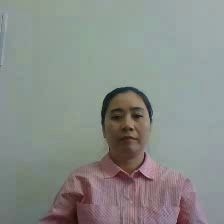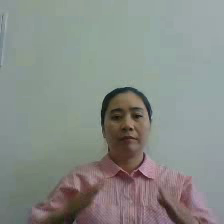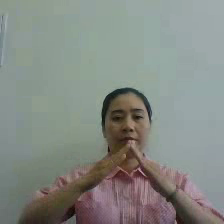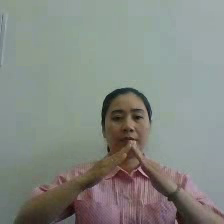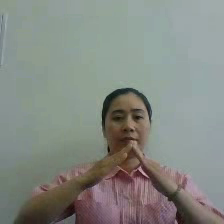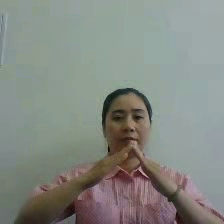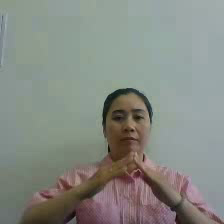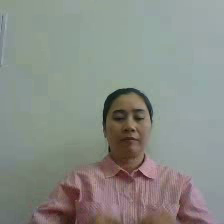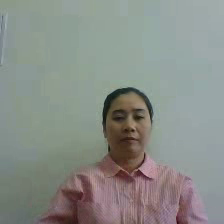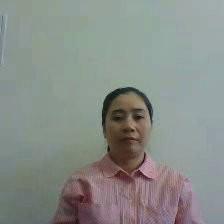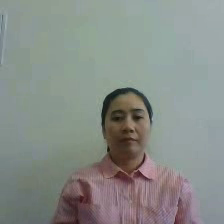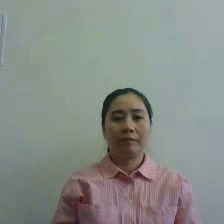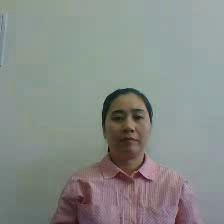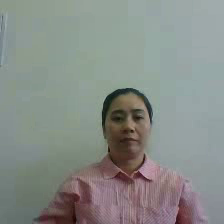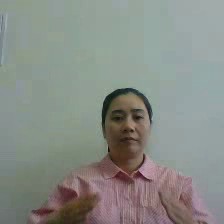Nhà